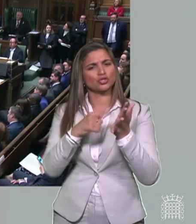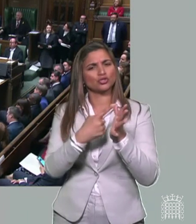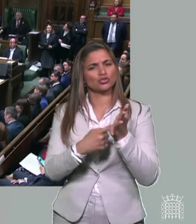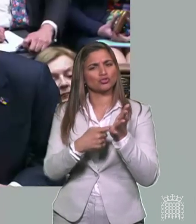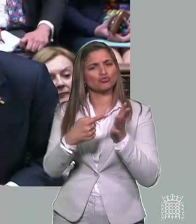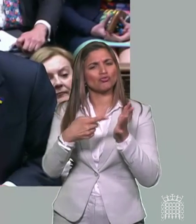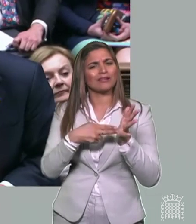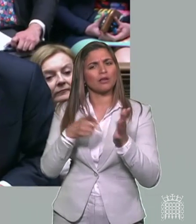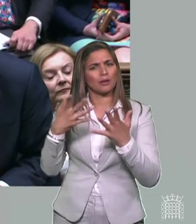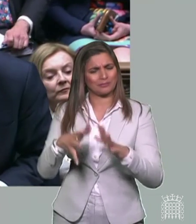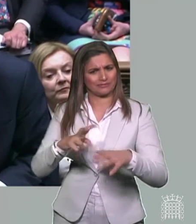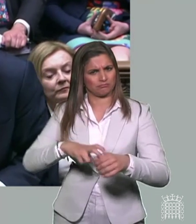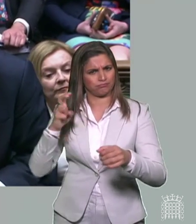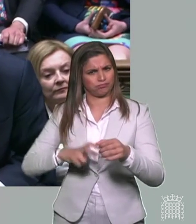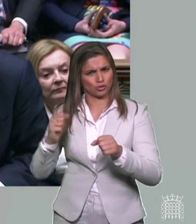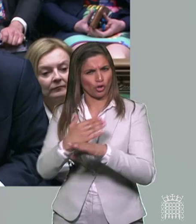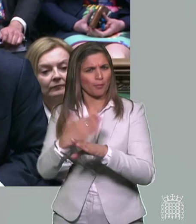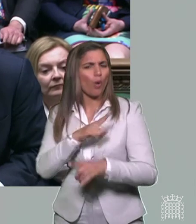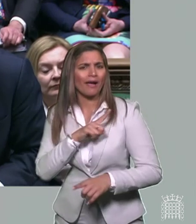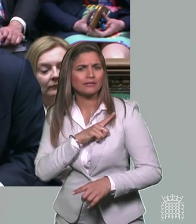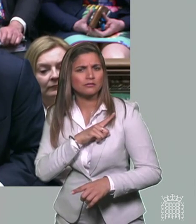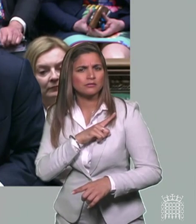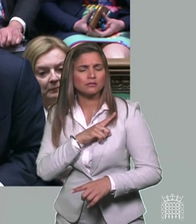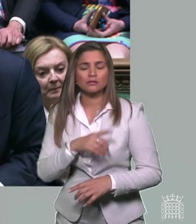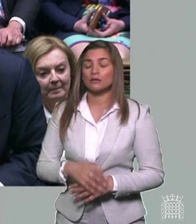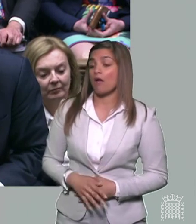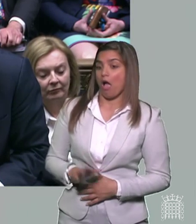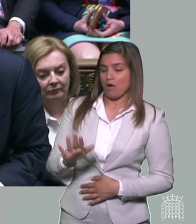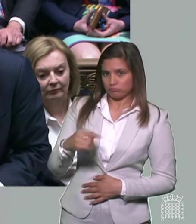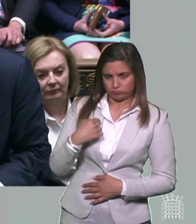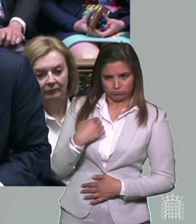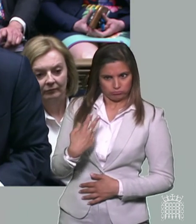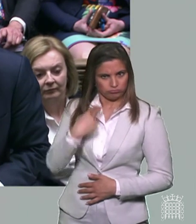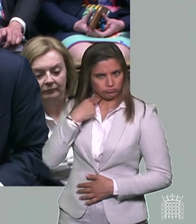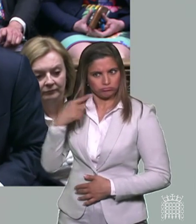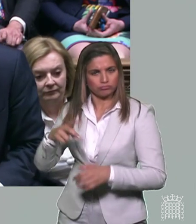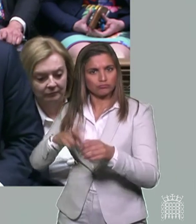I bitterly regret Allegra’s resignation. I think it was very sad.